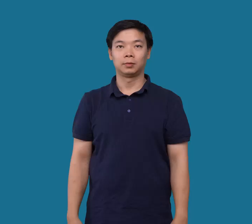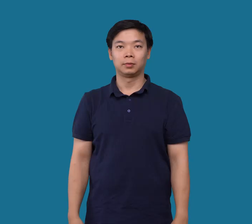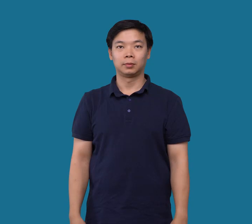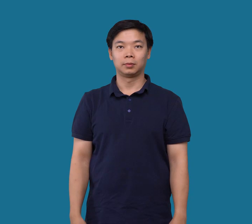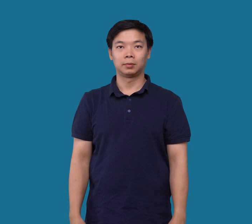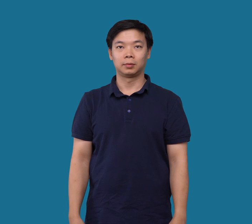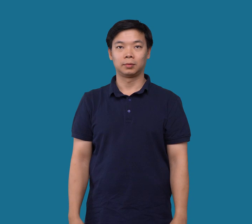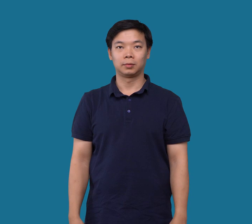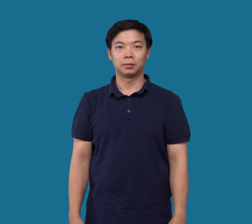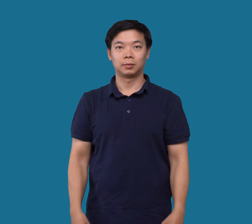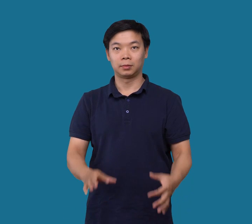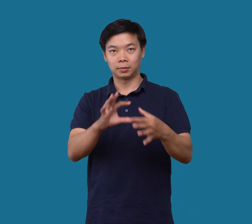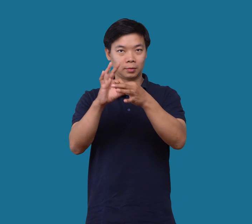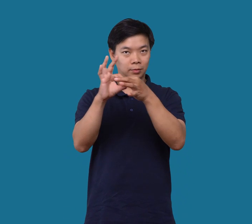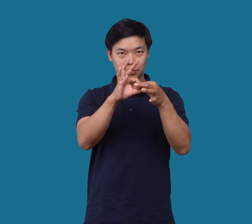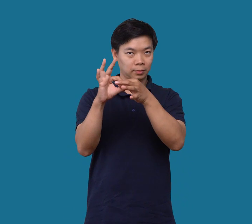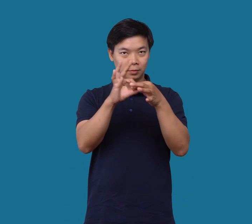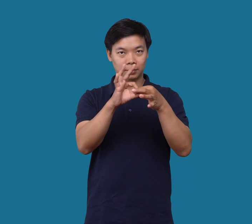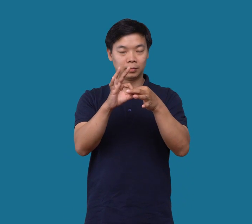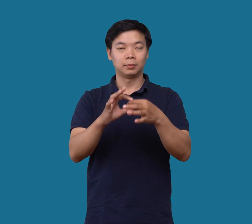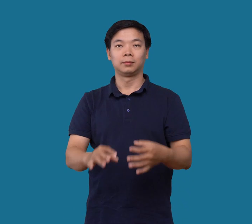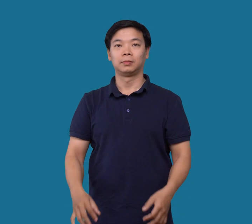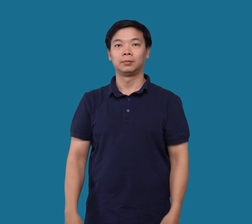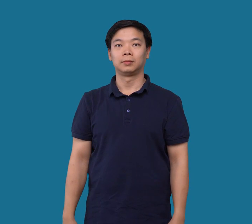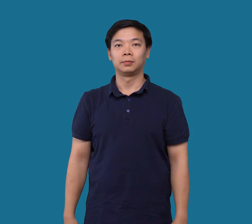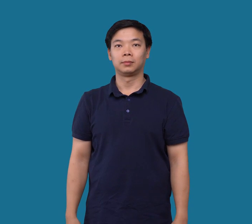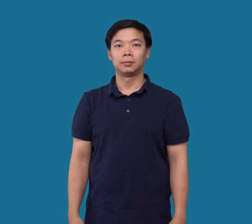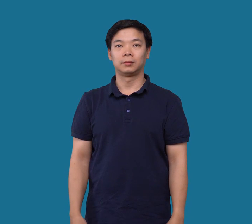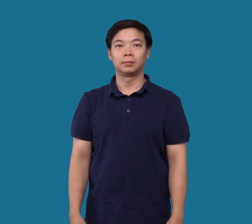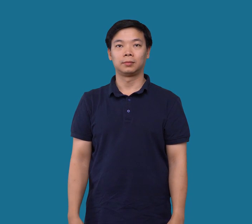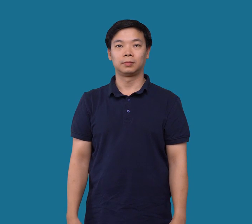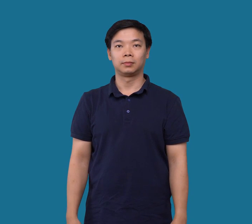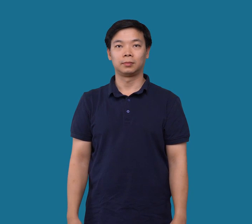liên quan